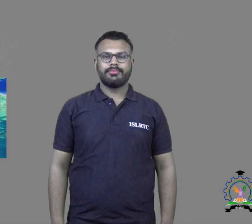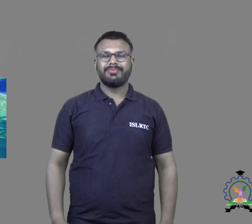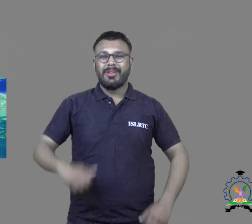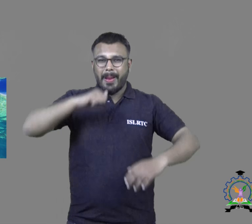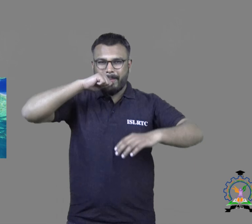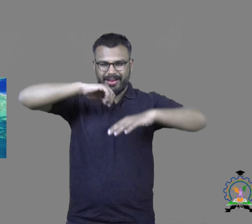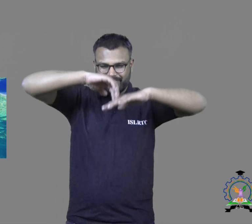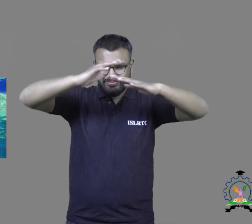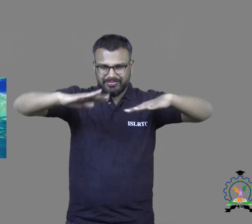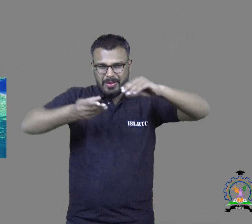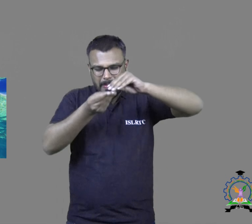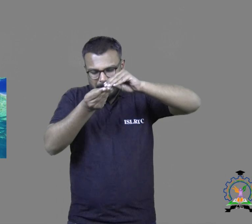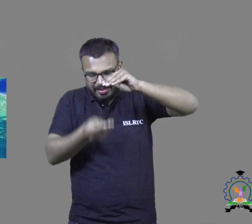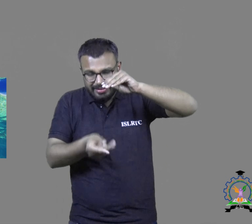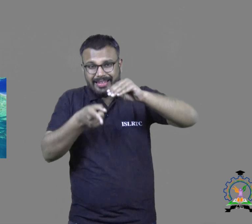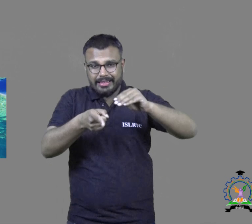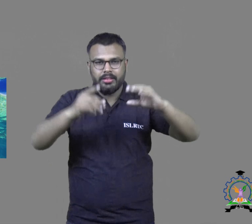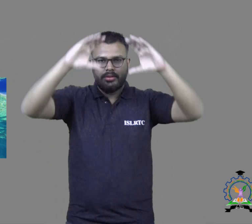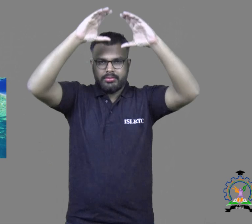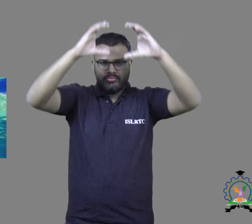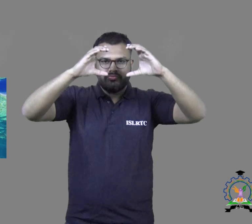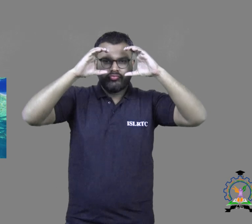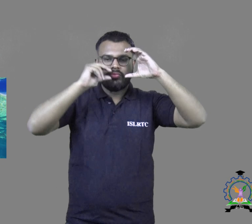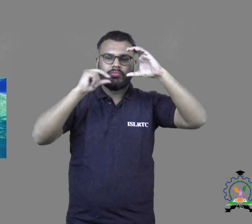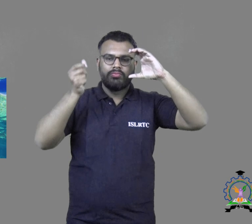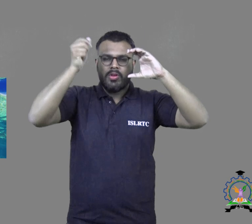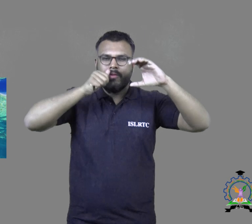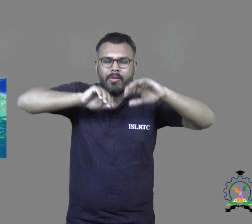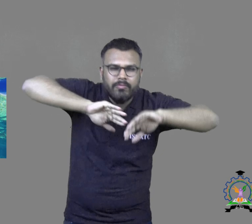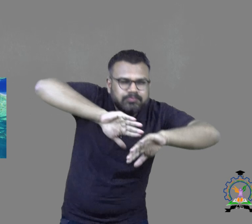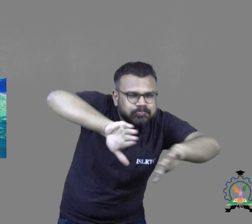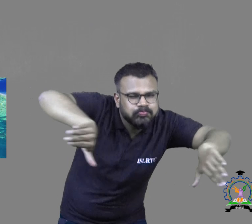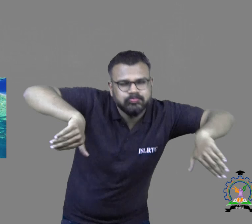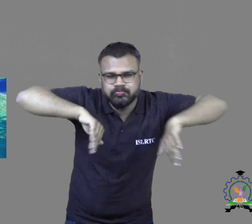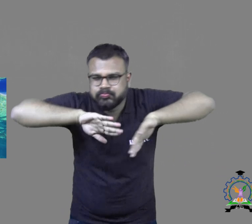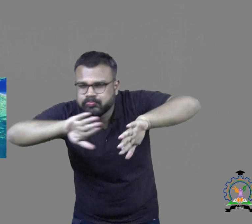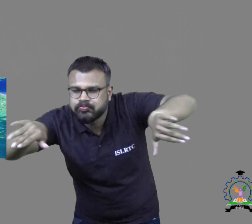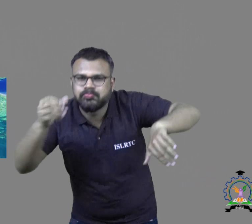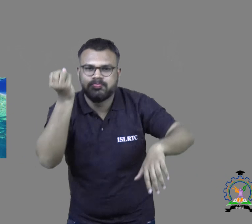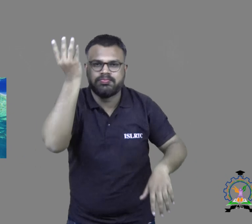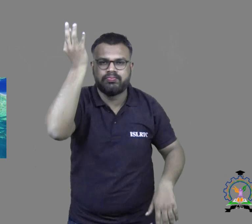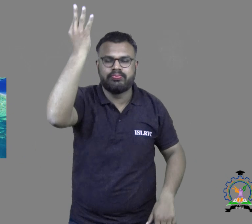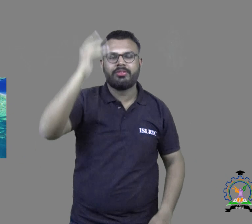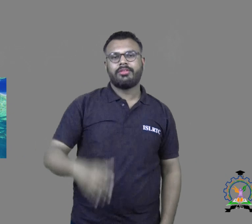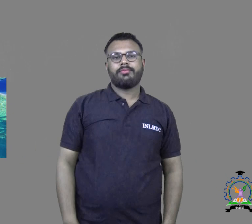Snorkelling